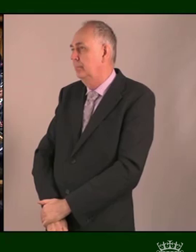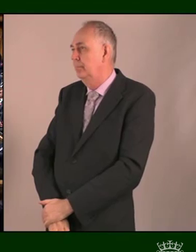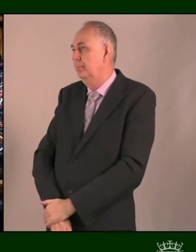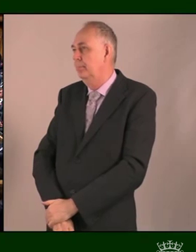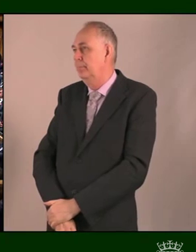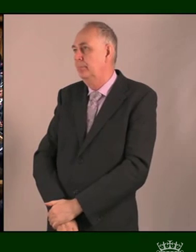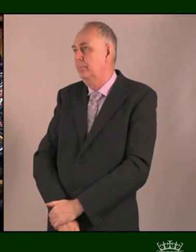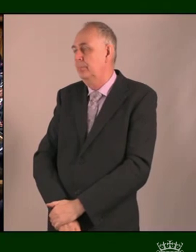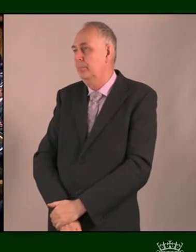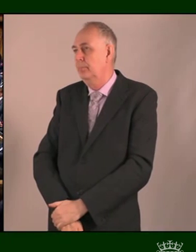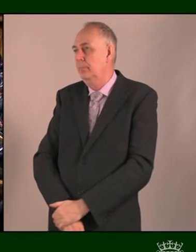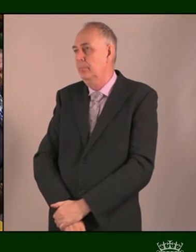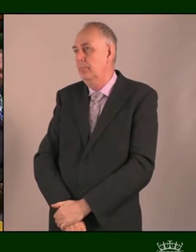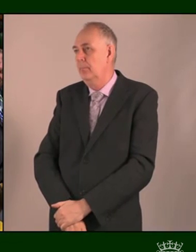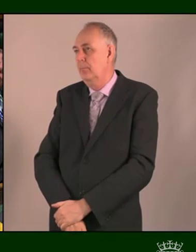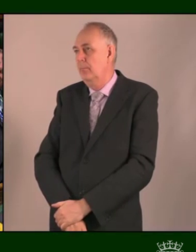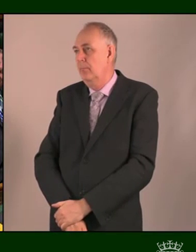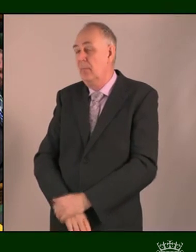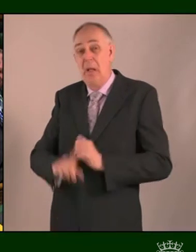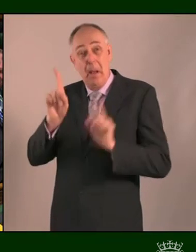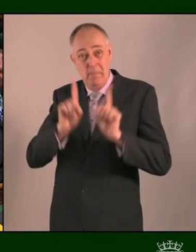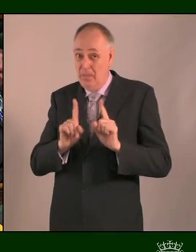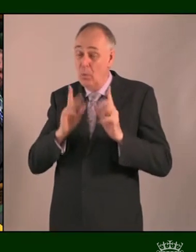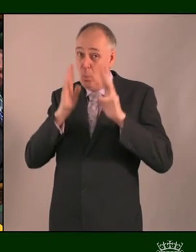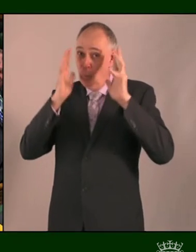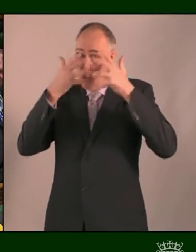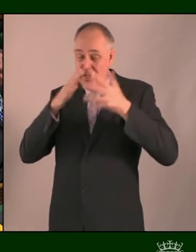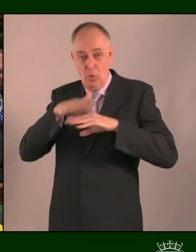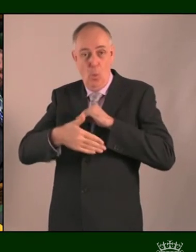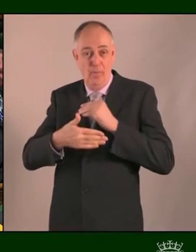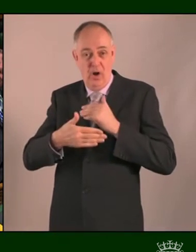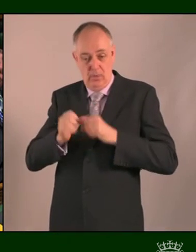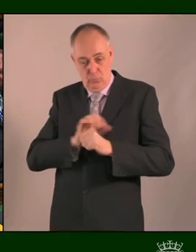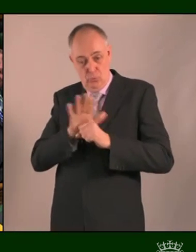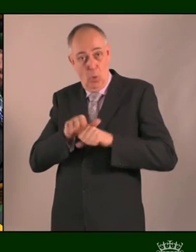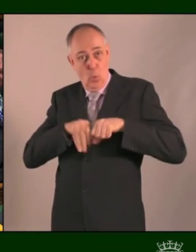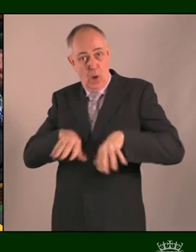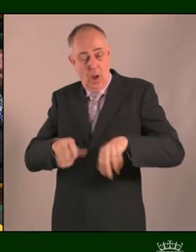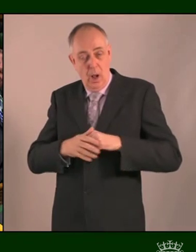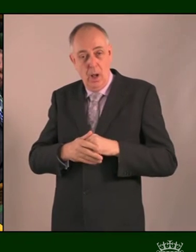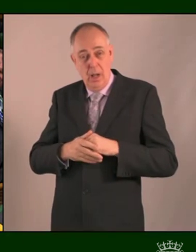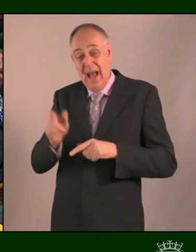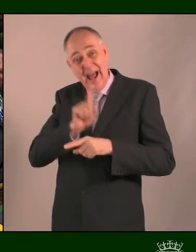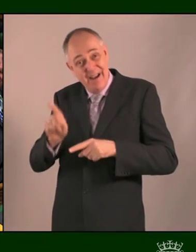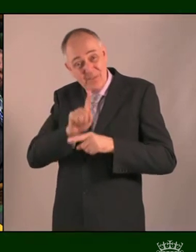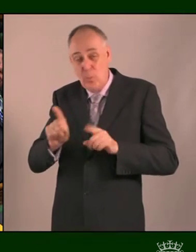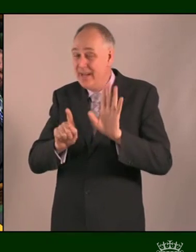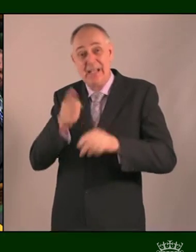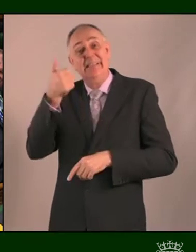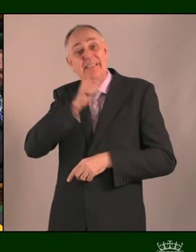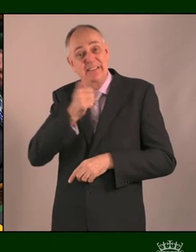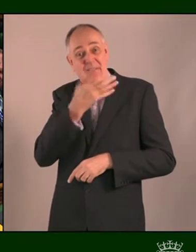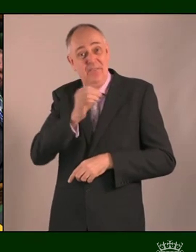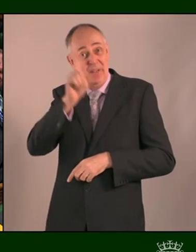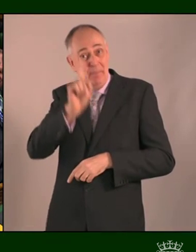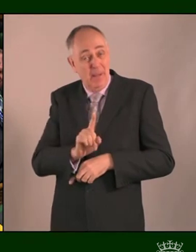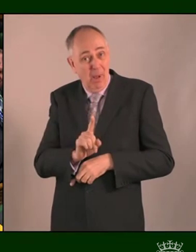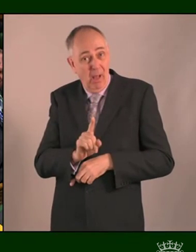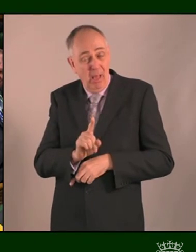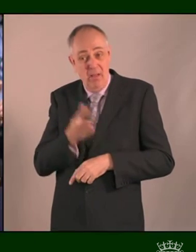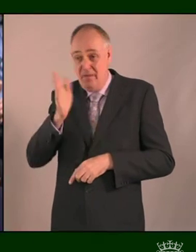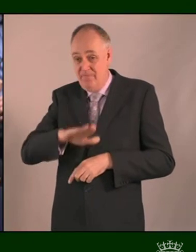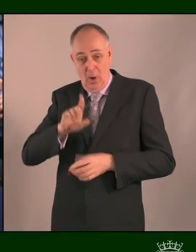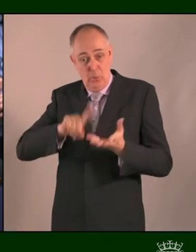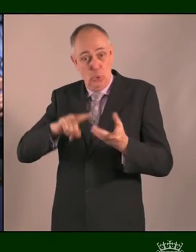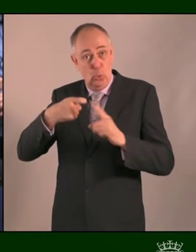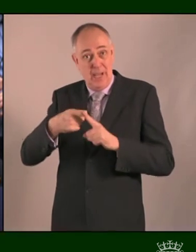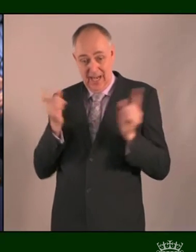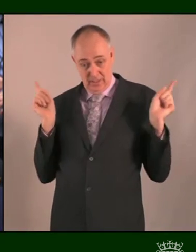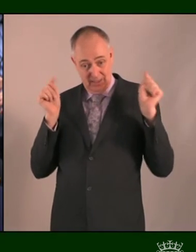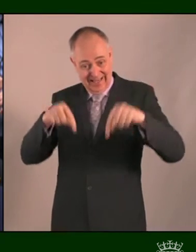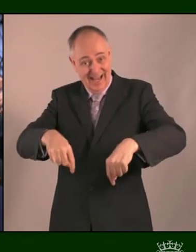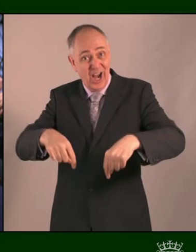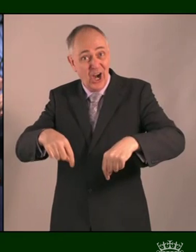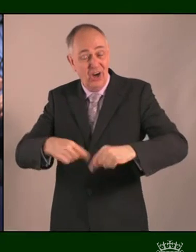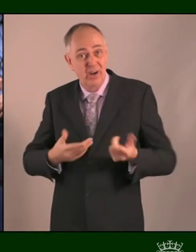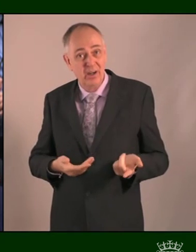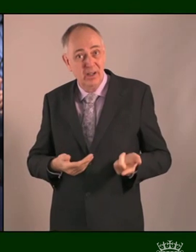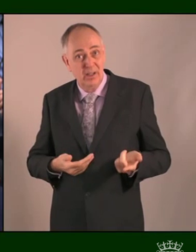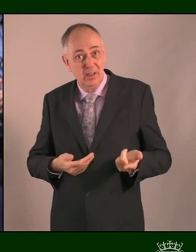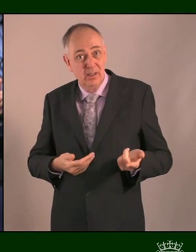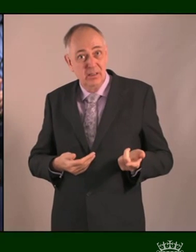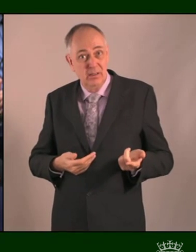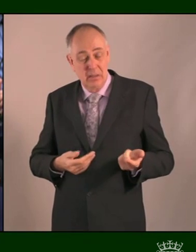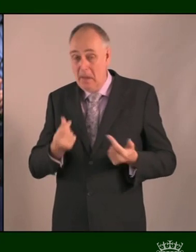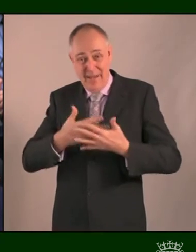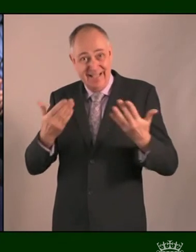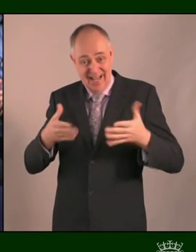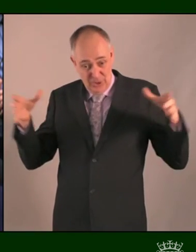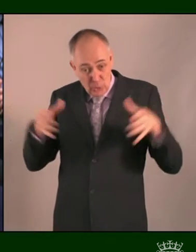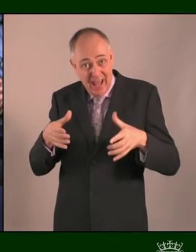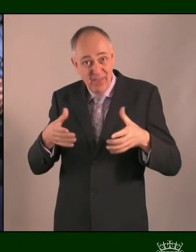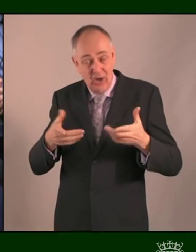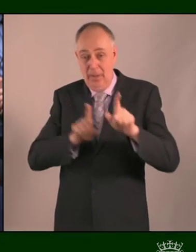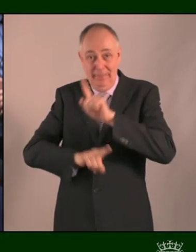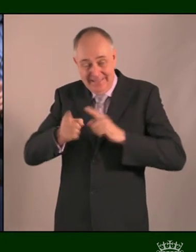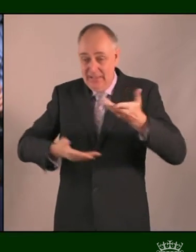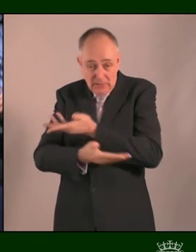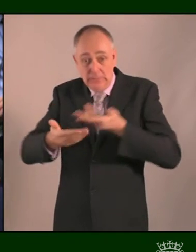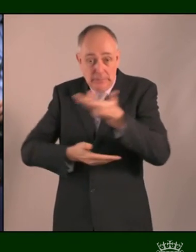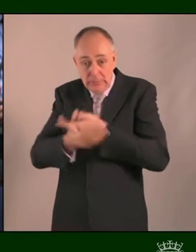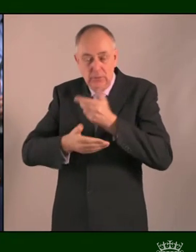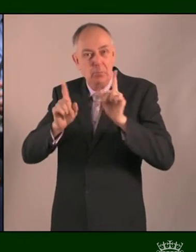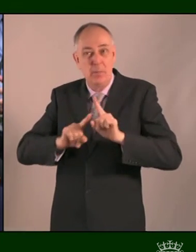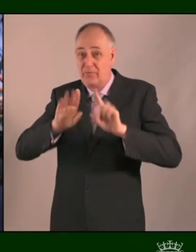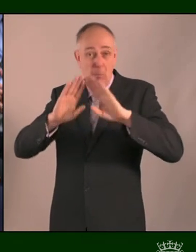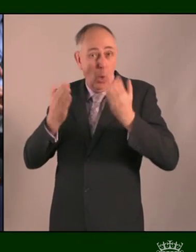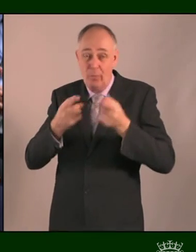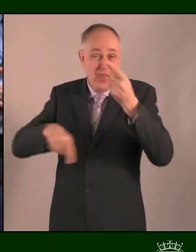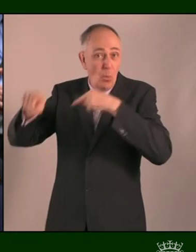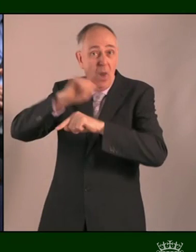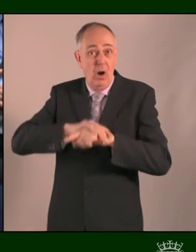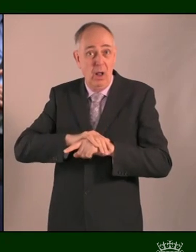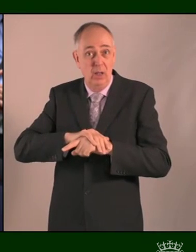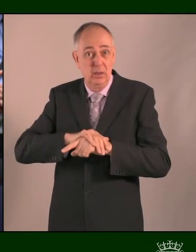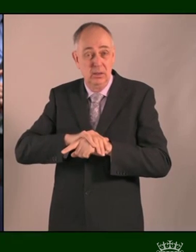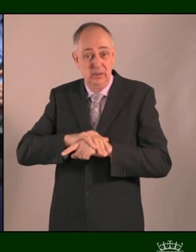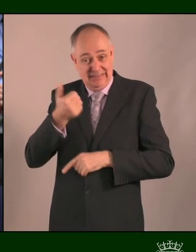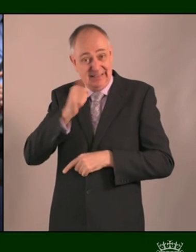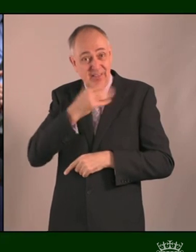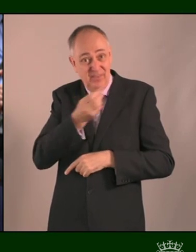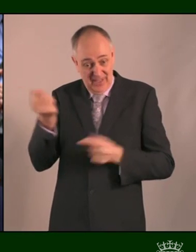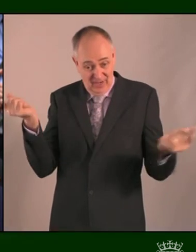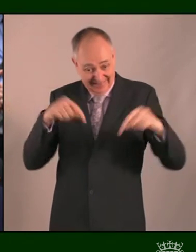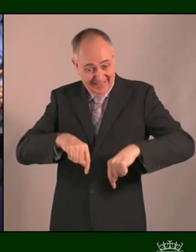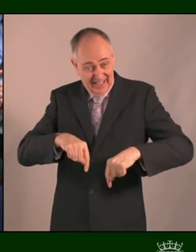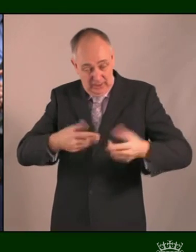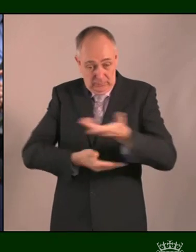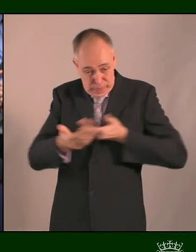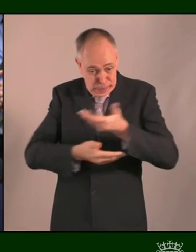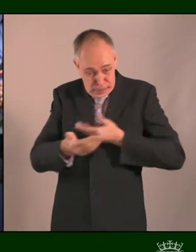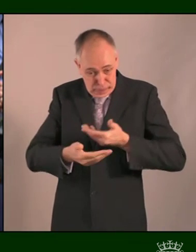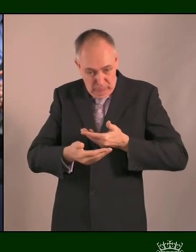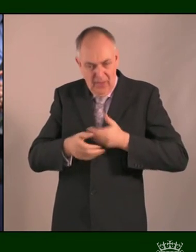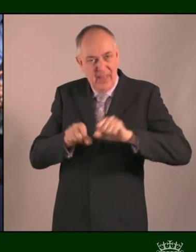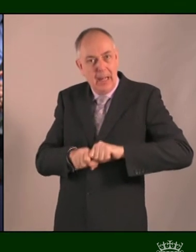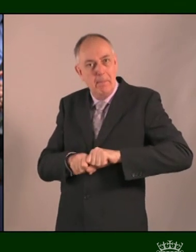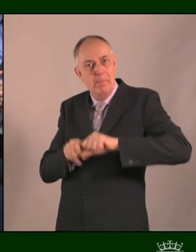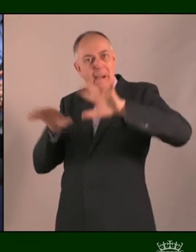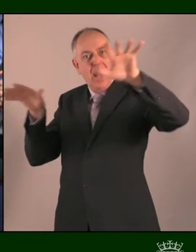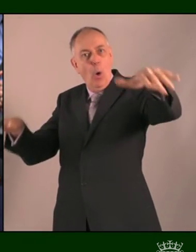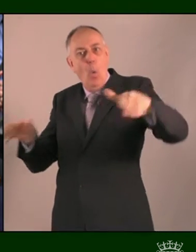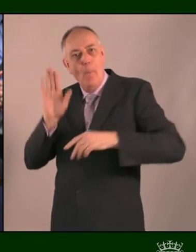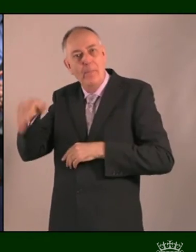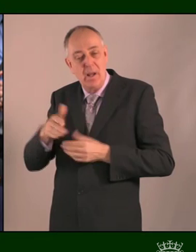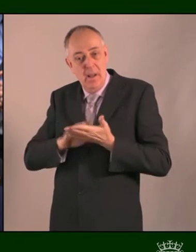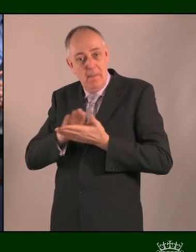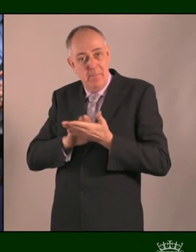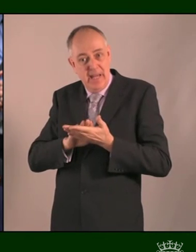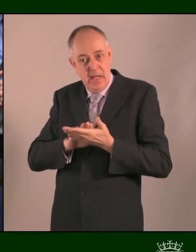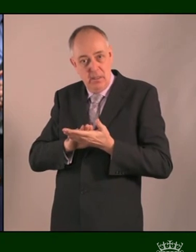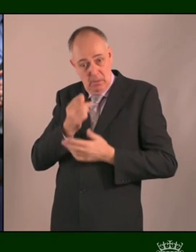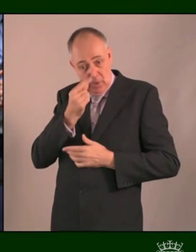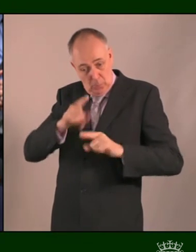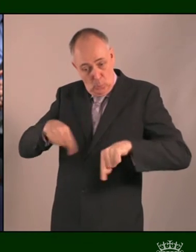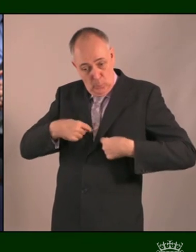We are all becoming increasingly concerned about covid-19—the coronavirus—but every week 650 of us come here from every part of the UK, spend several days operating in close proximity and meeting people from all over the world, and we then return to our constituencies, potentially becoming the very vectors that we are trying to shut down.